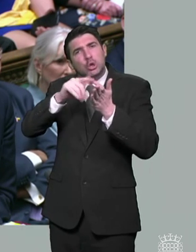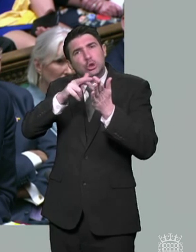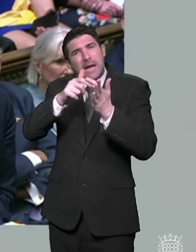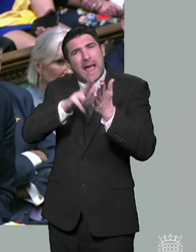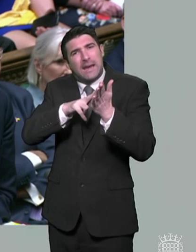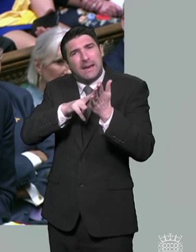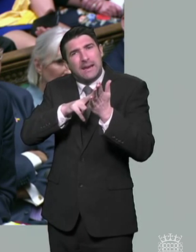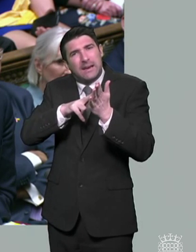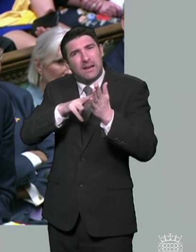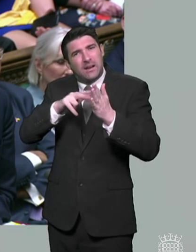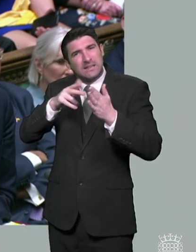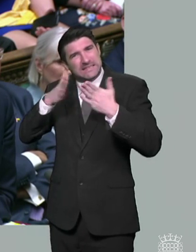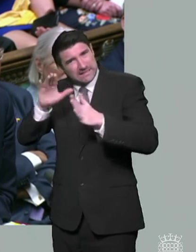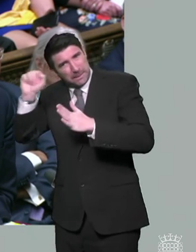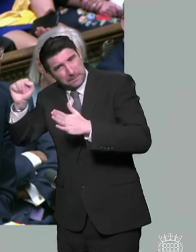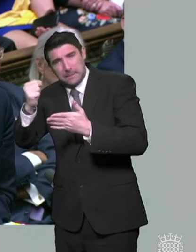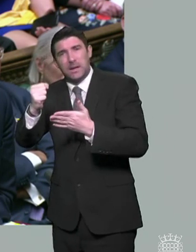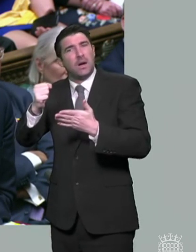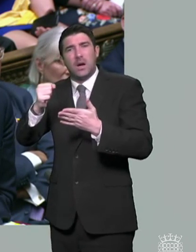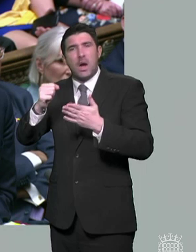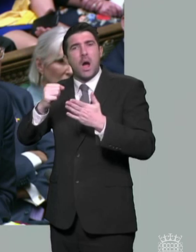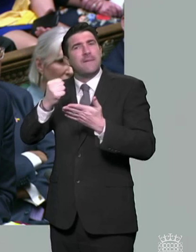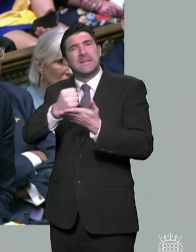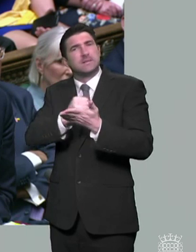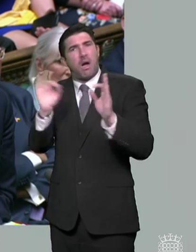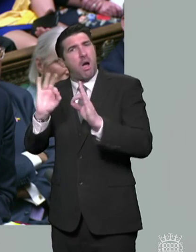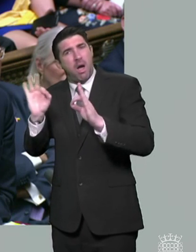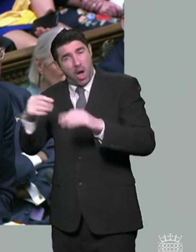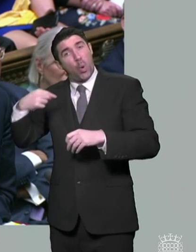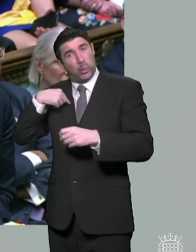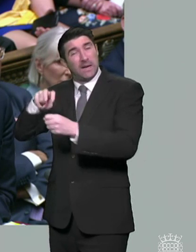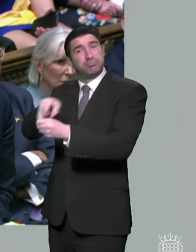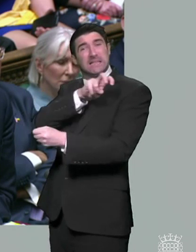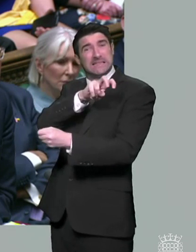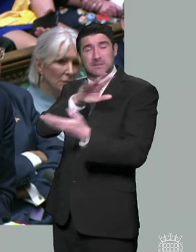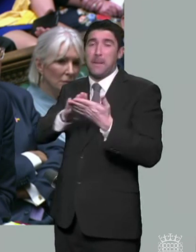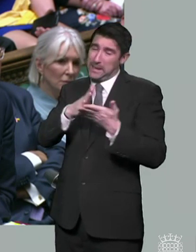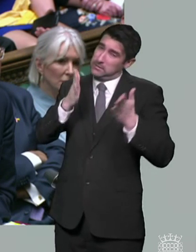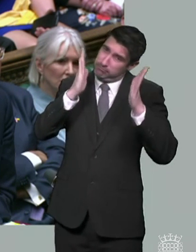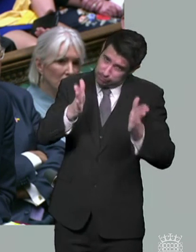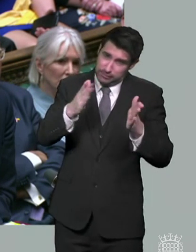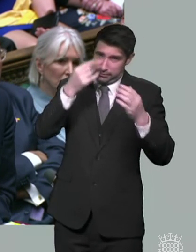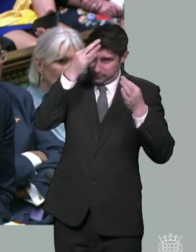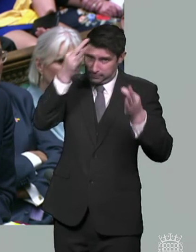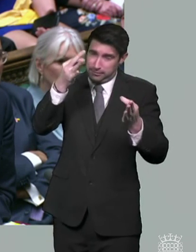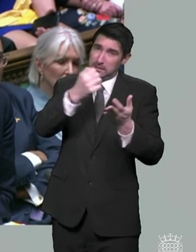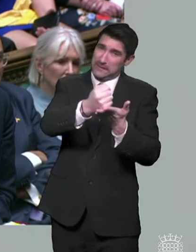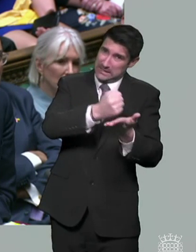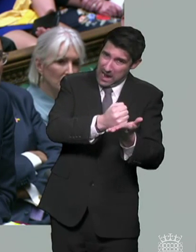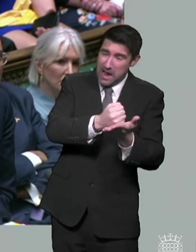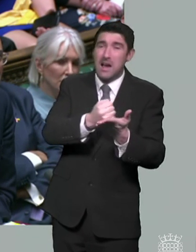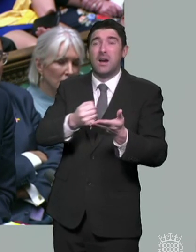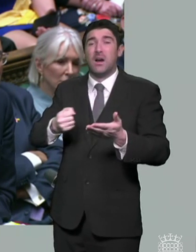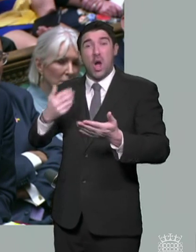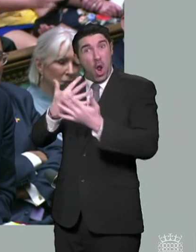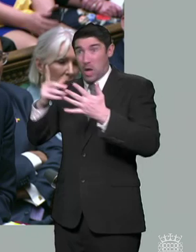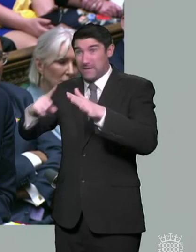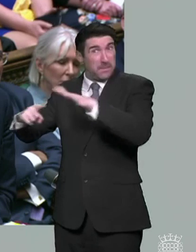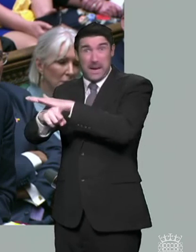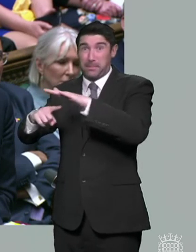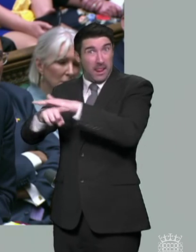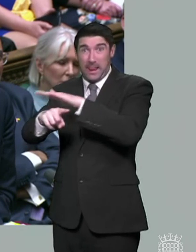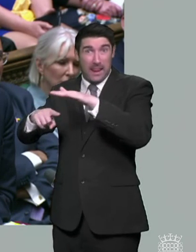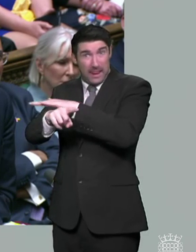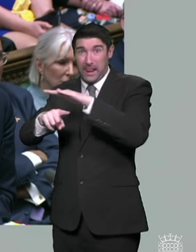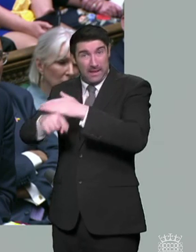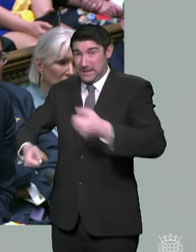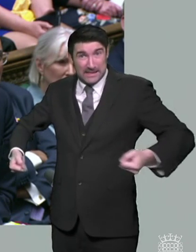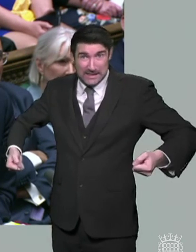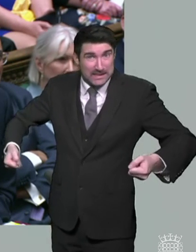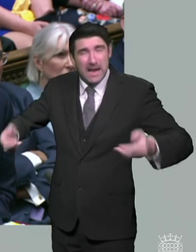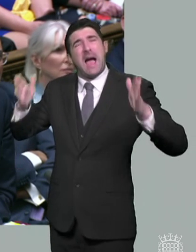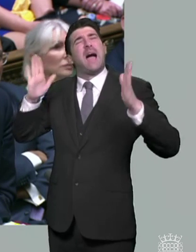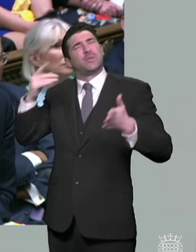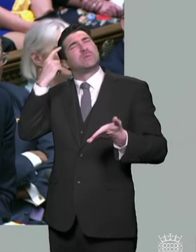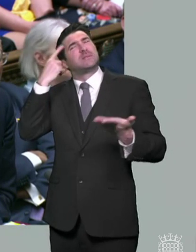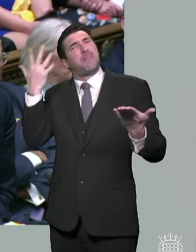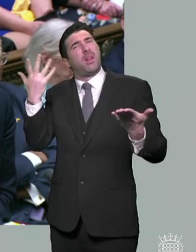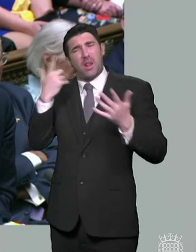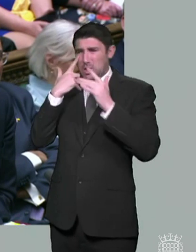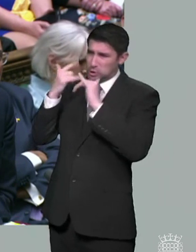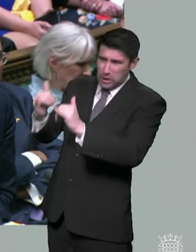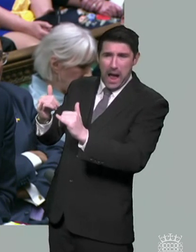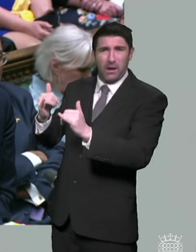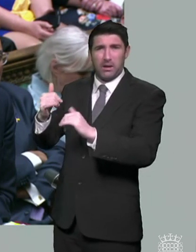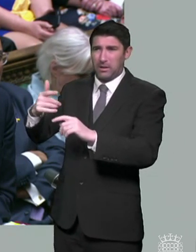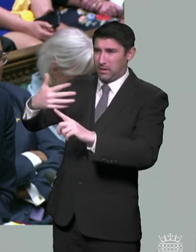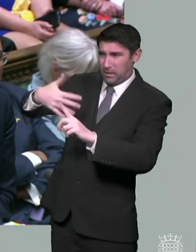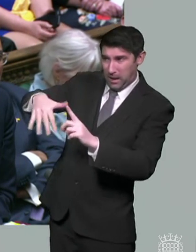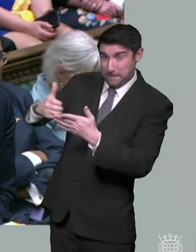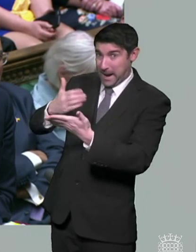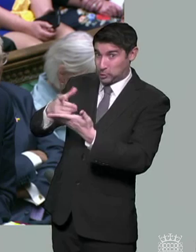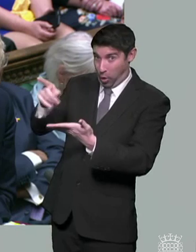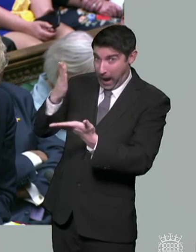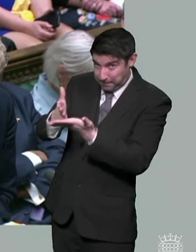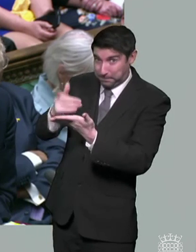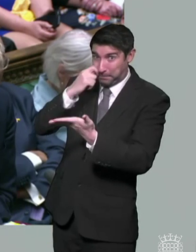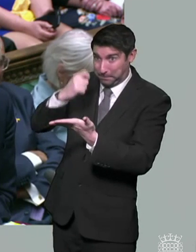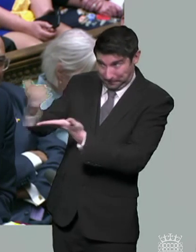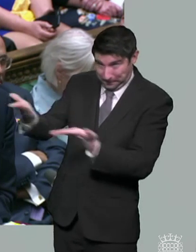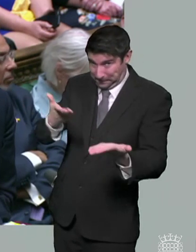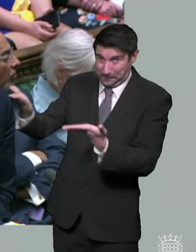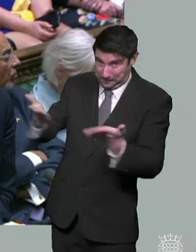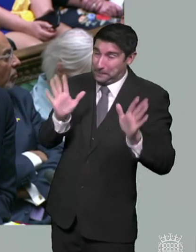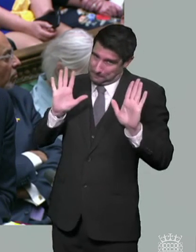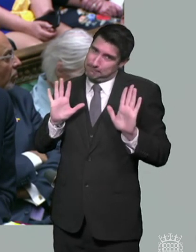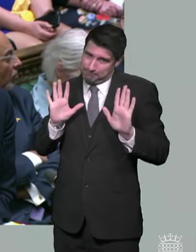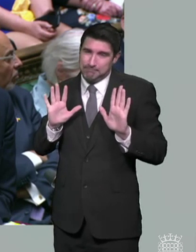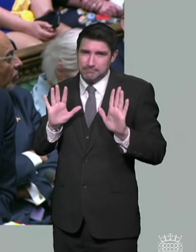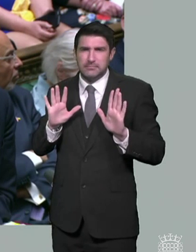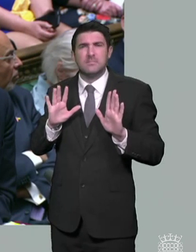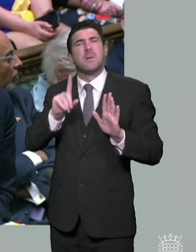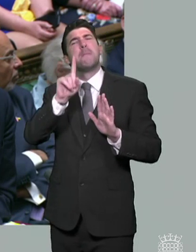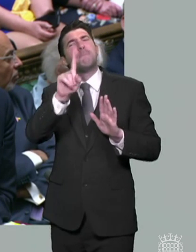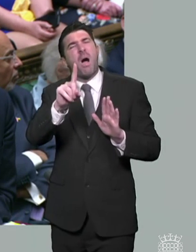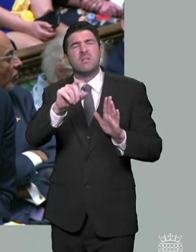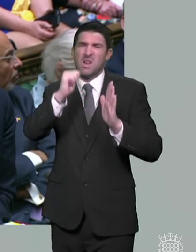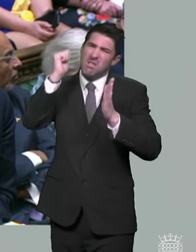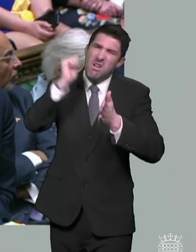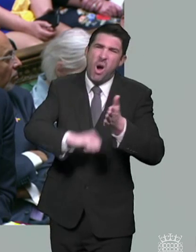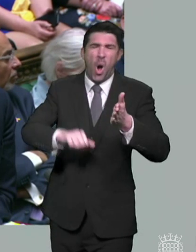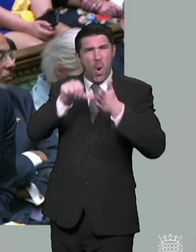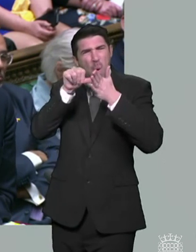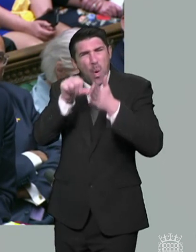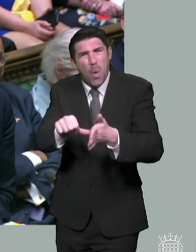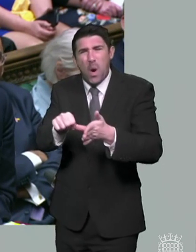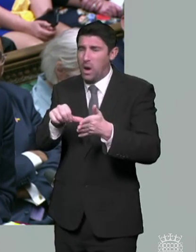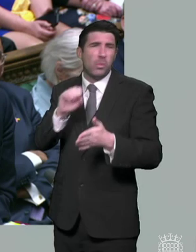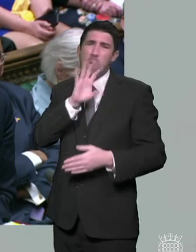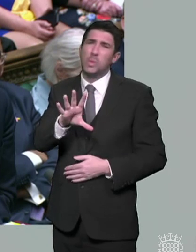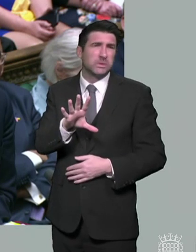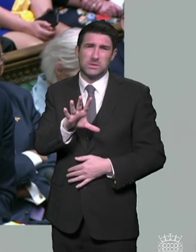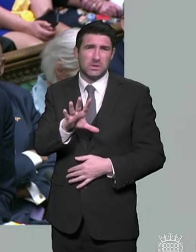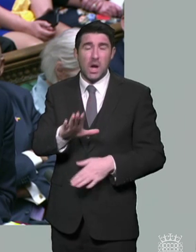We have a different system, and it is sensible— given the situation we have, and given the large numbers of people leaving that warzone—to have checks and to make sure we know who is coming in, but what we will not do is impede Ukrainians coming in fear of their lives.